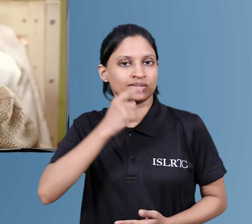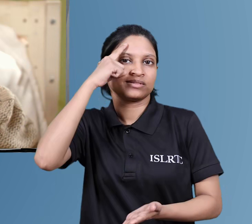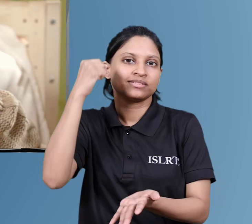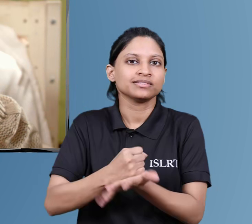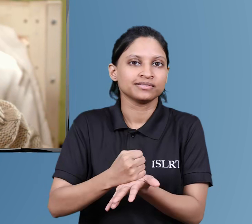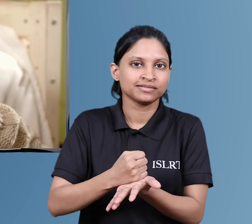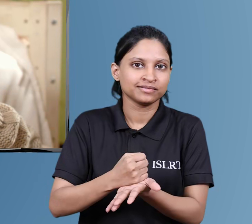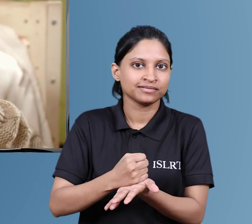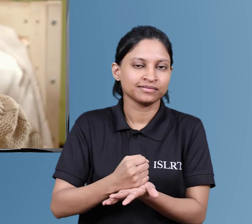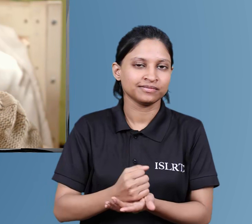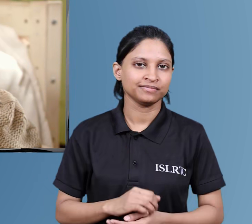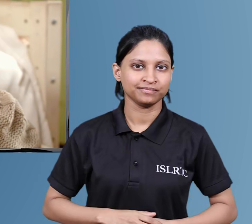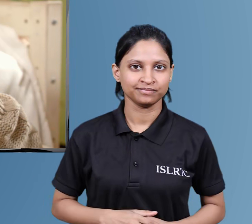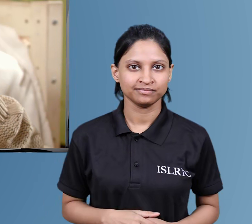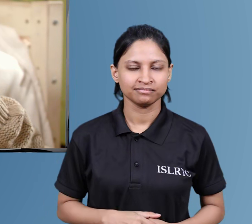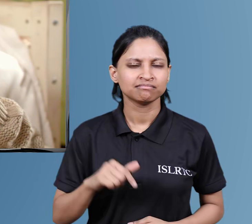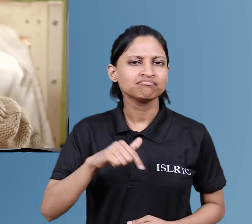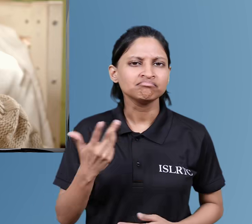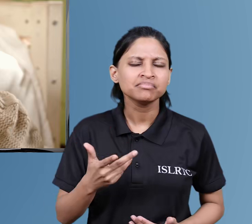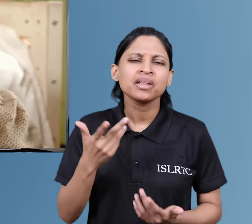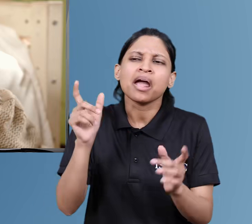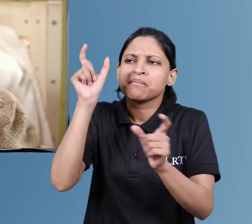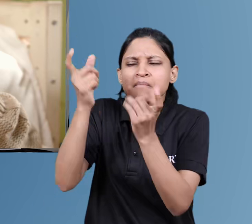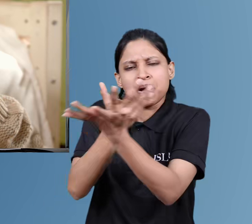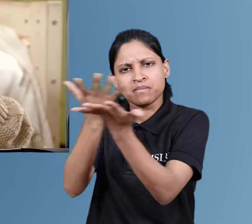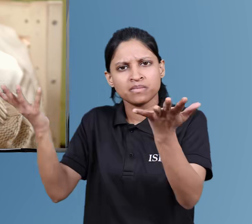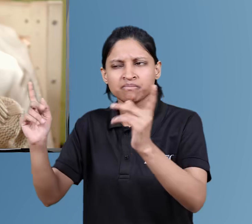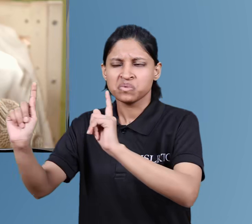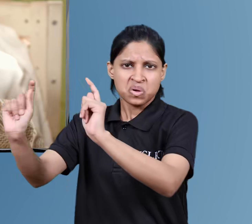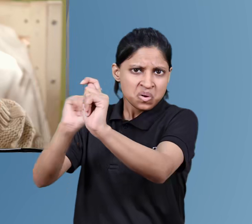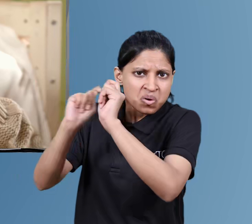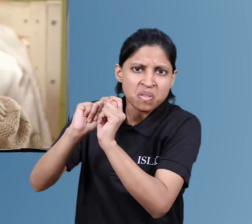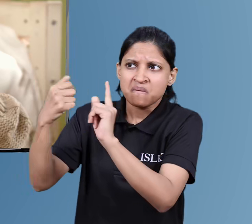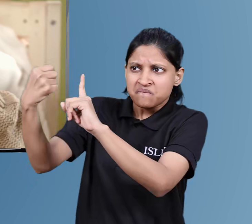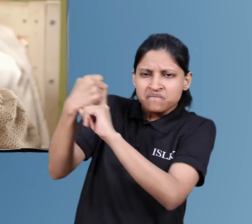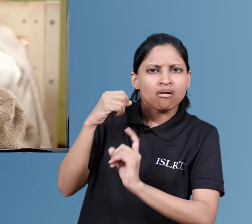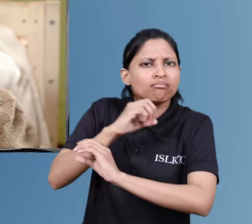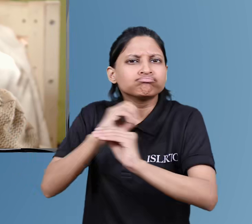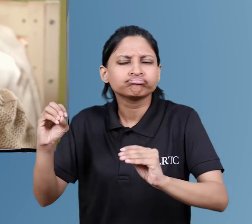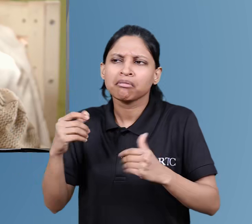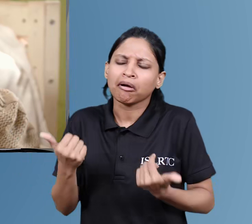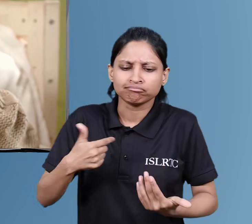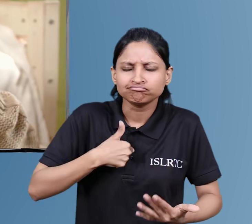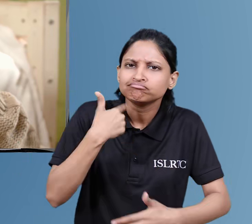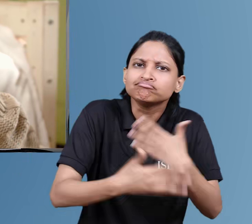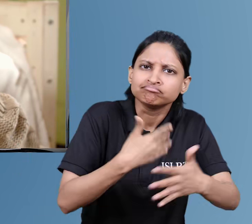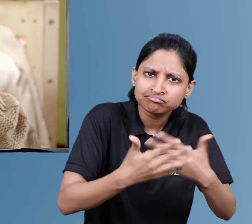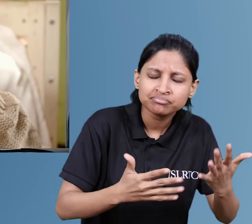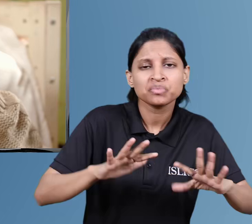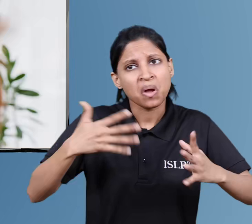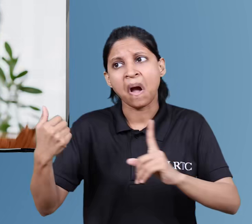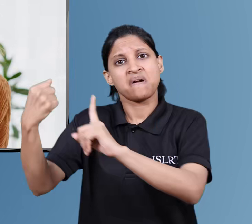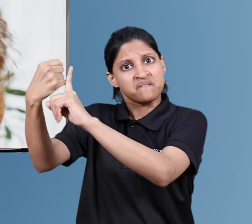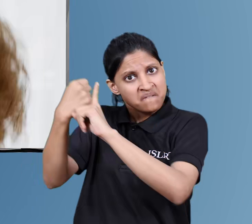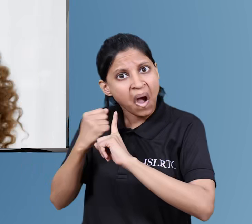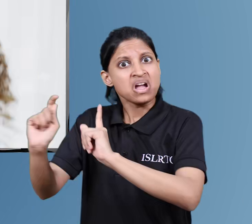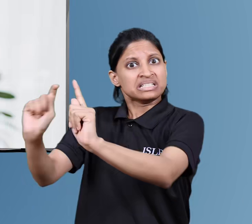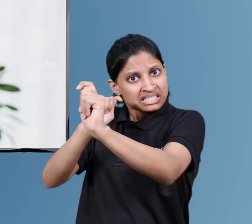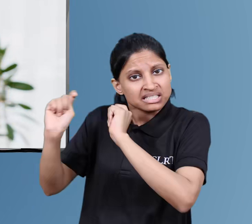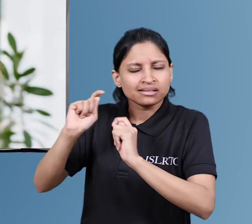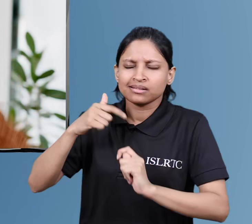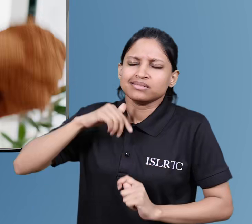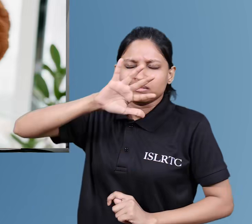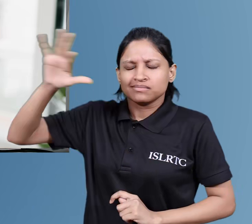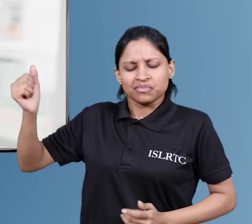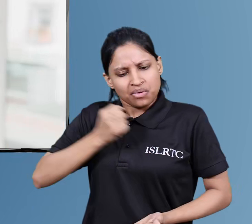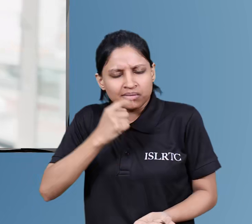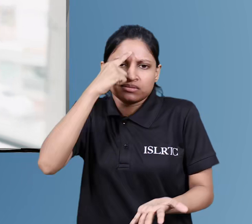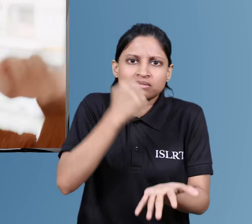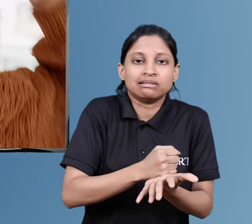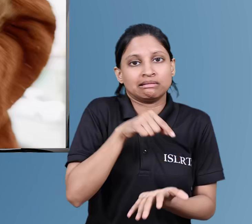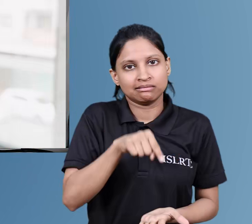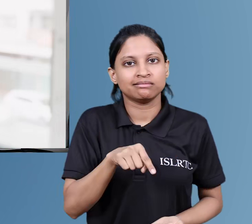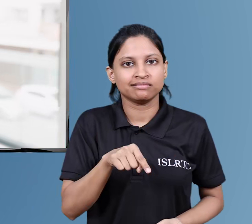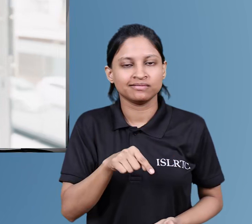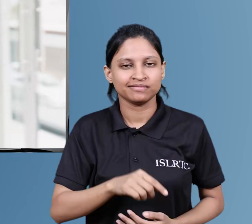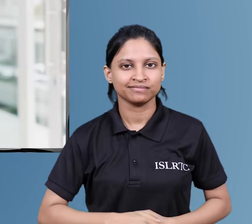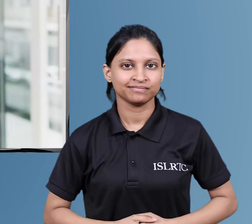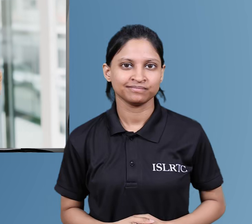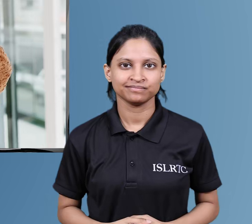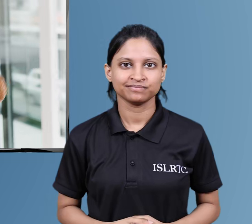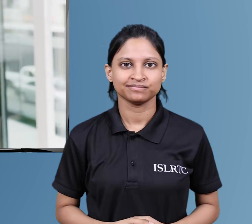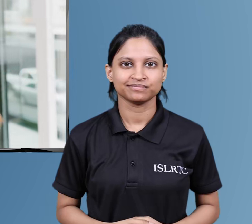Free will The ability to make one's own choices independently without being forced or controlled by external factors or influences.